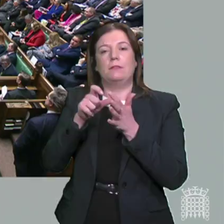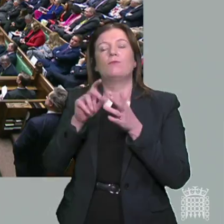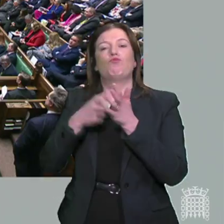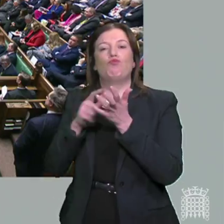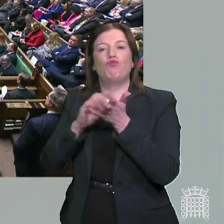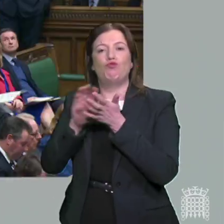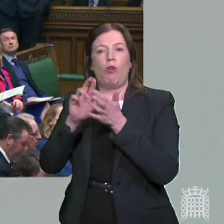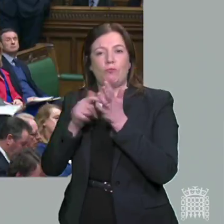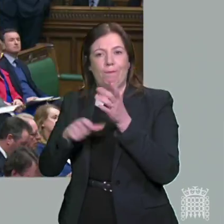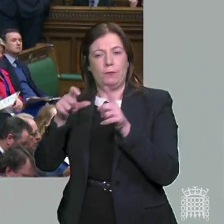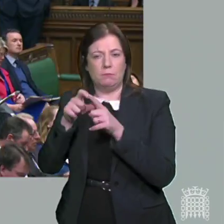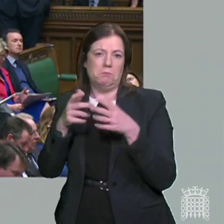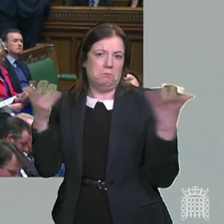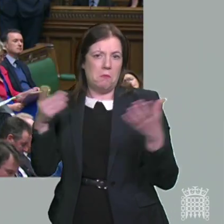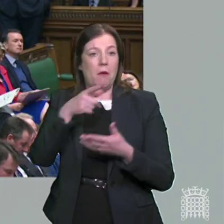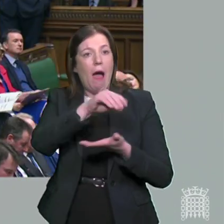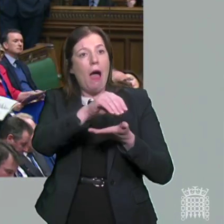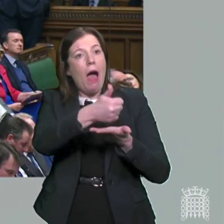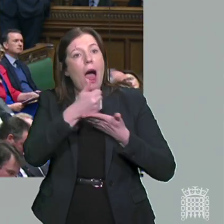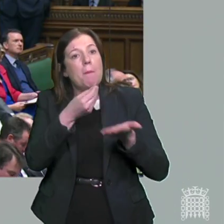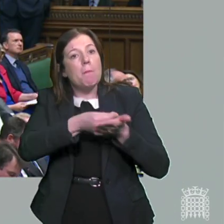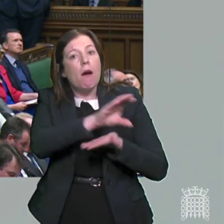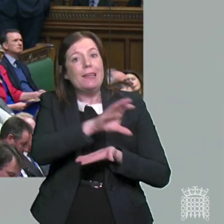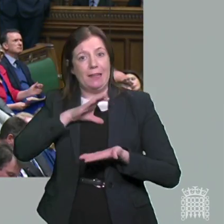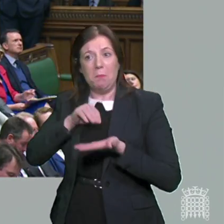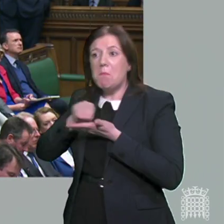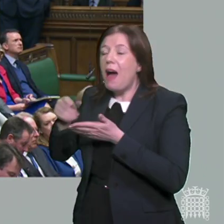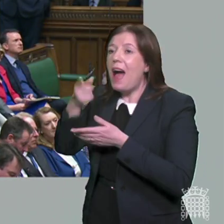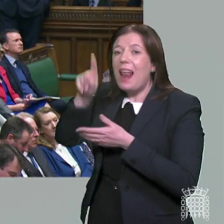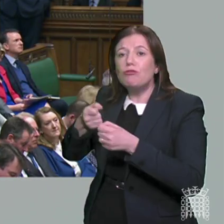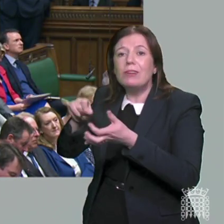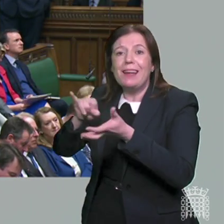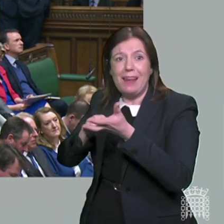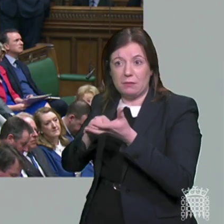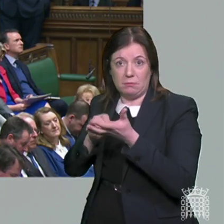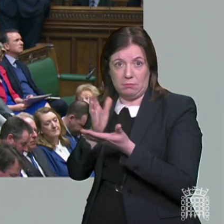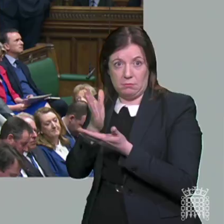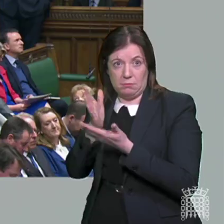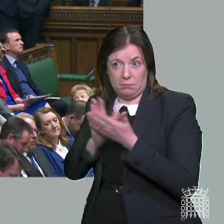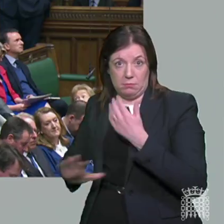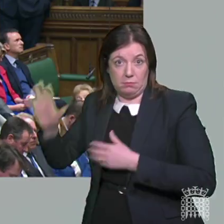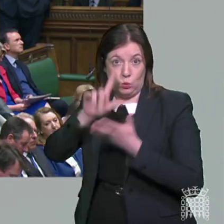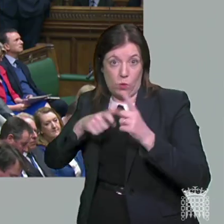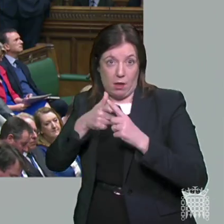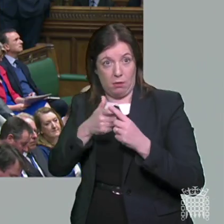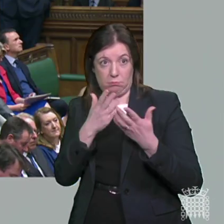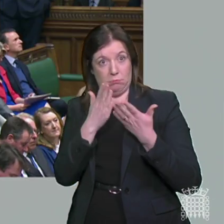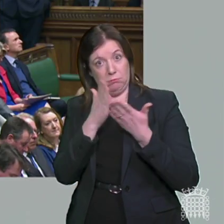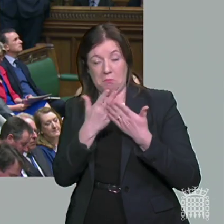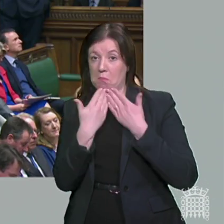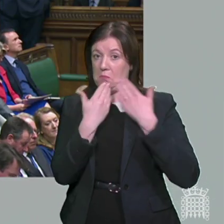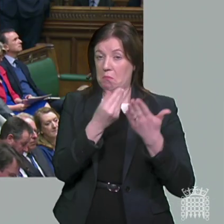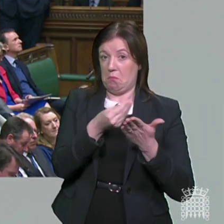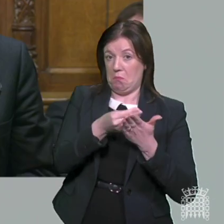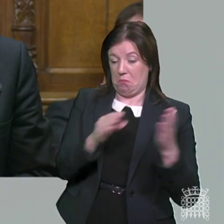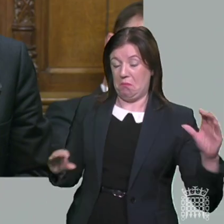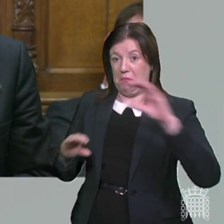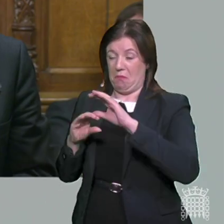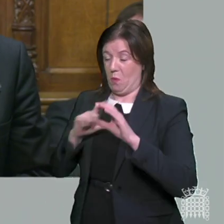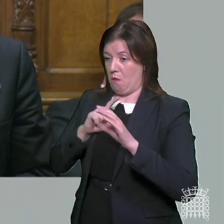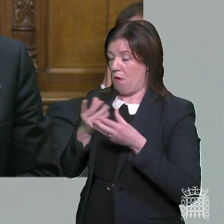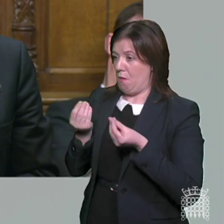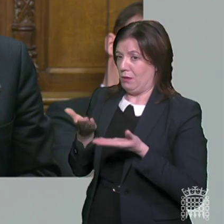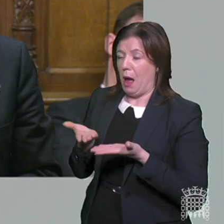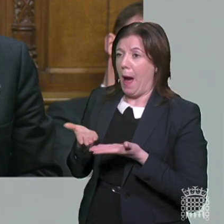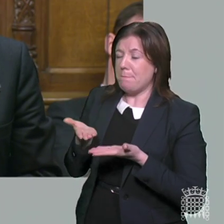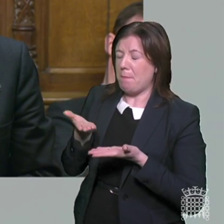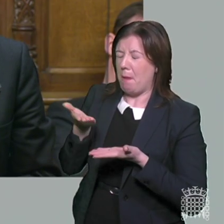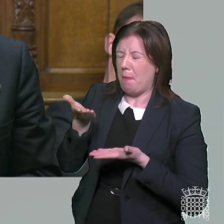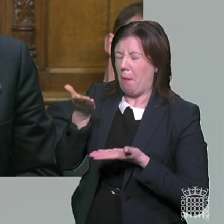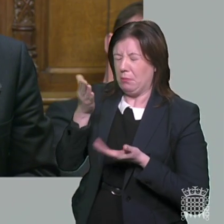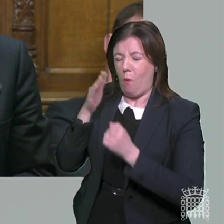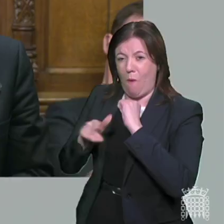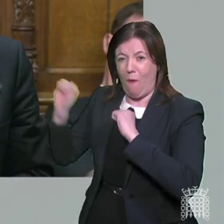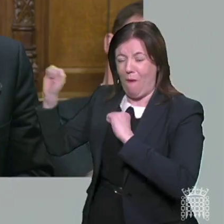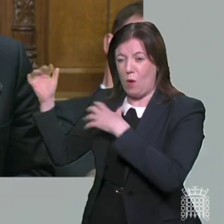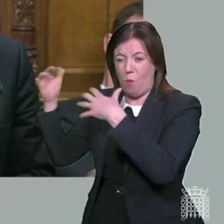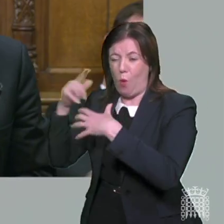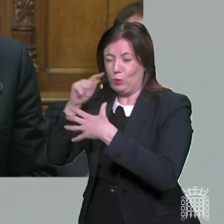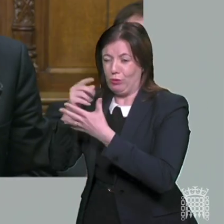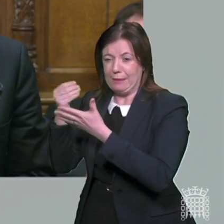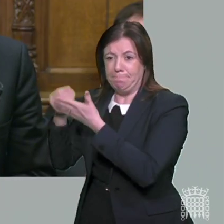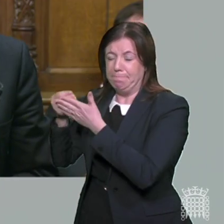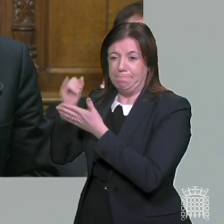Constituents in Southend and Rochford very much welcome the energy bills support scheme, which has helped 99% of households around the United Kingdom with rising fuel prices despite Putin’s barbaric war in Ukraine.